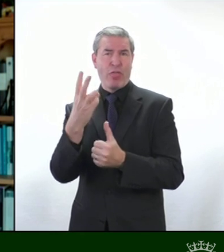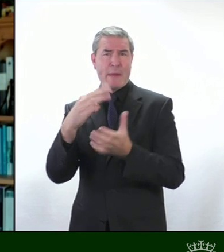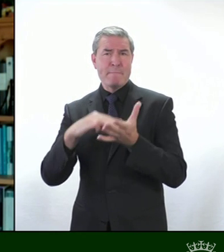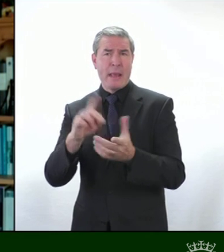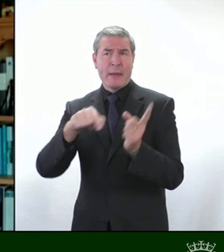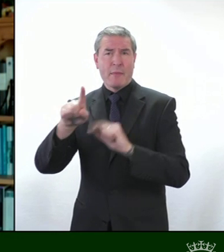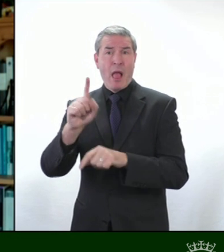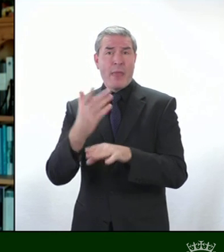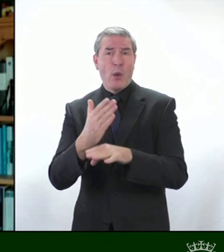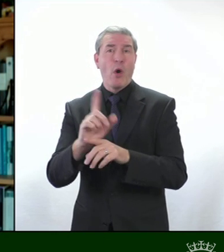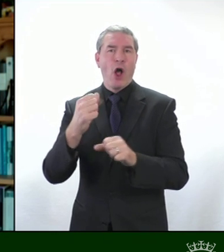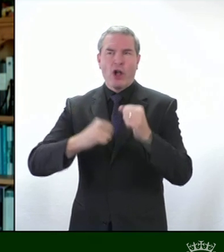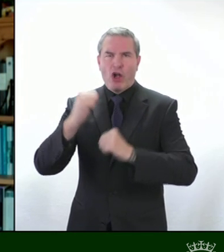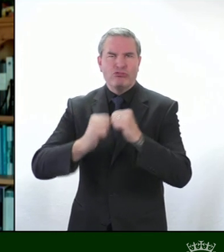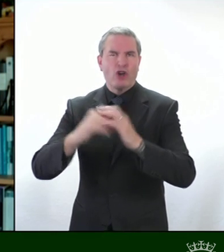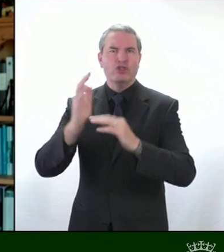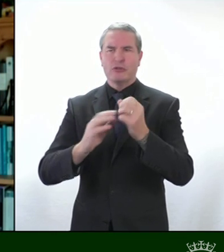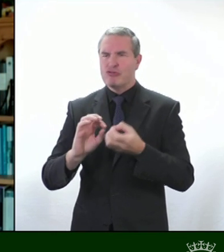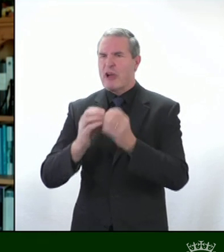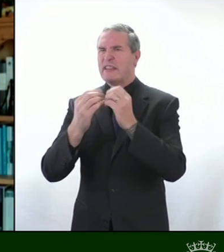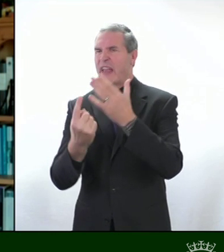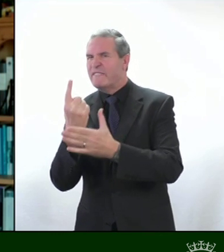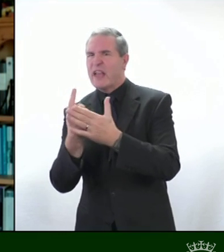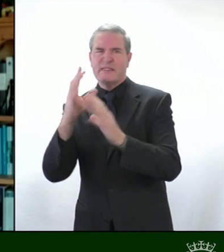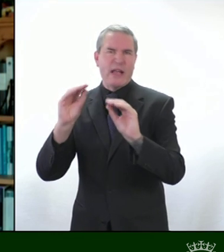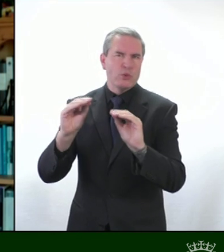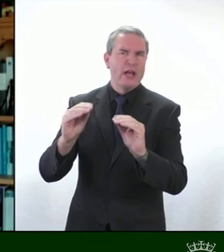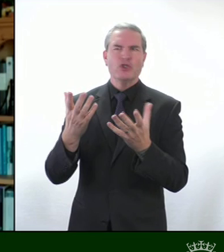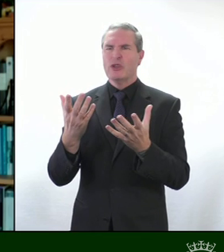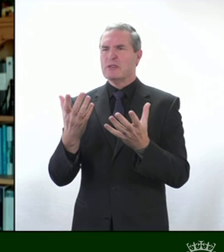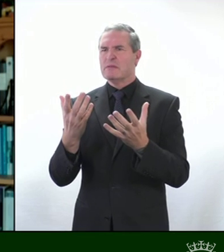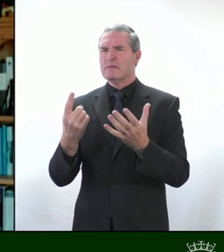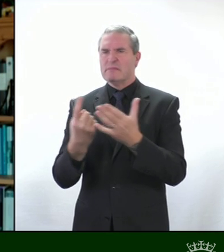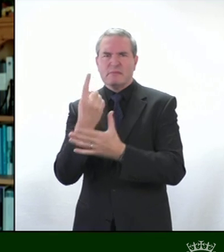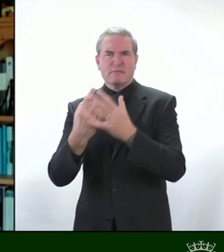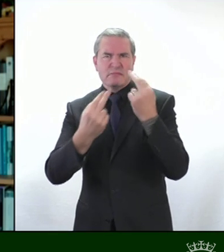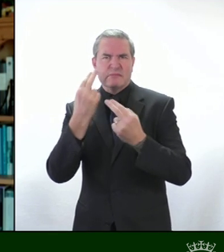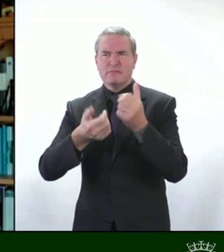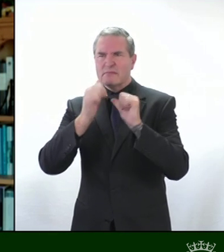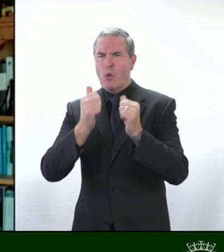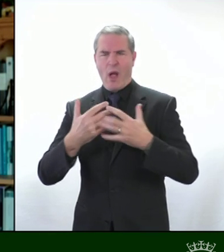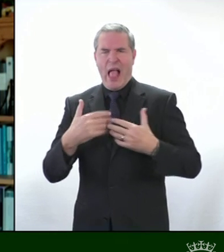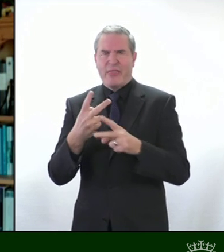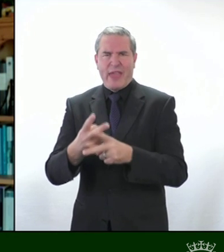These are people working in construction, creative industries, events, education, hospitality, retail and healthcare.